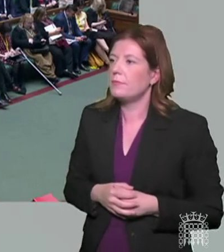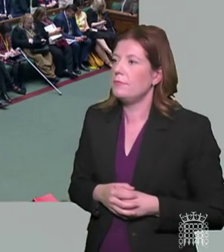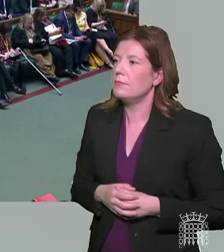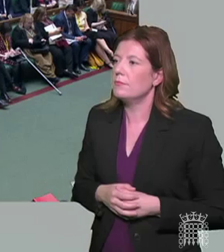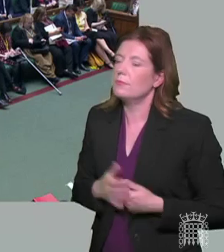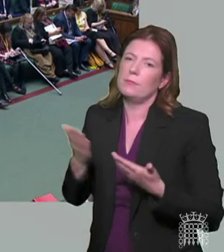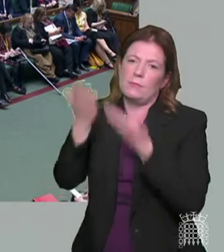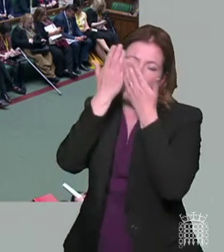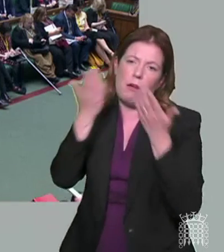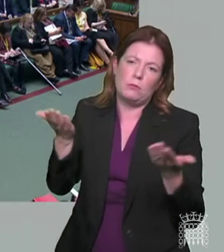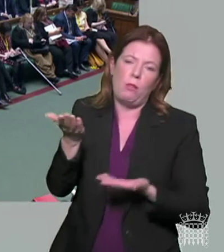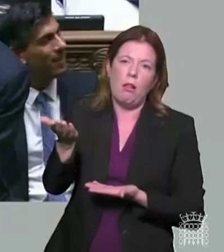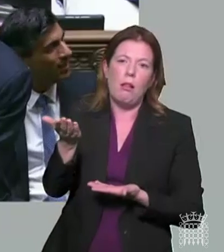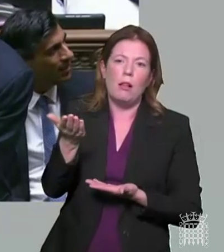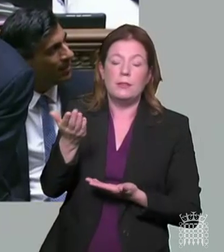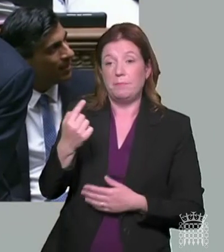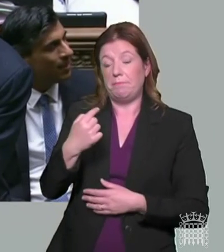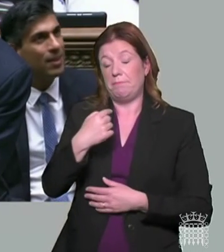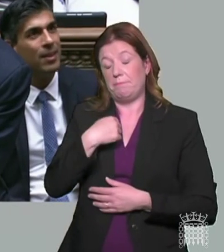I can tell the right honourable Gentleman that